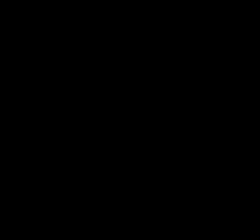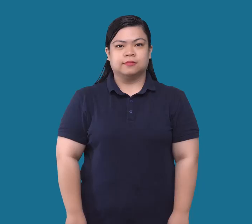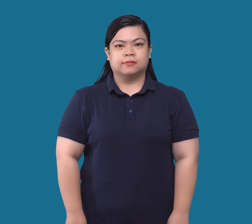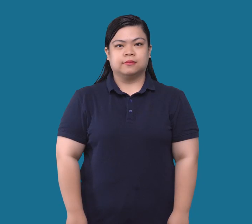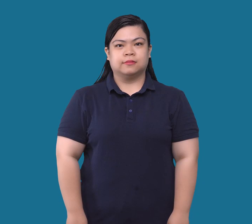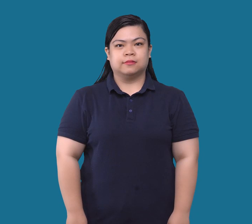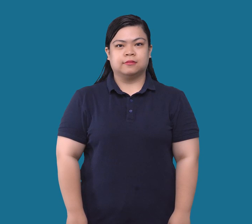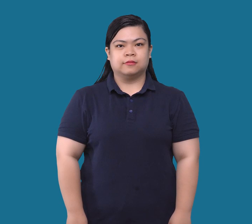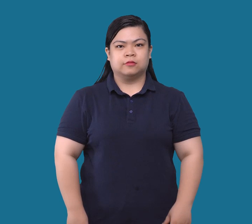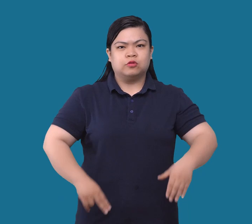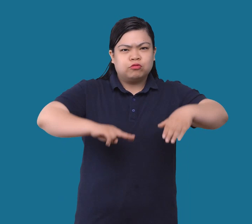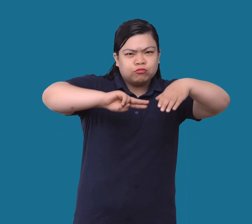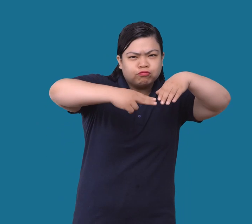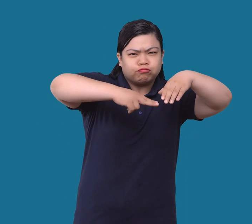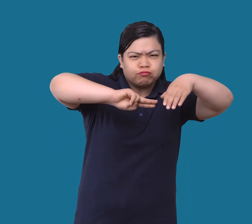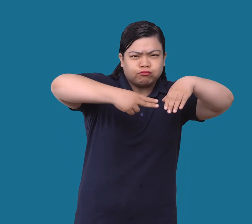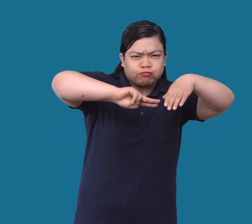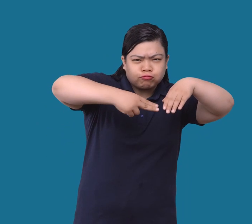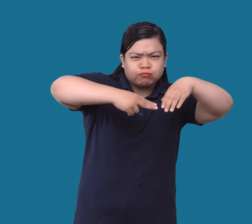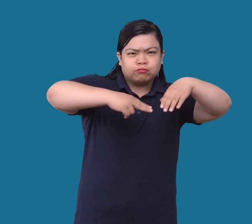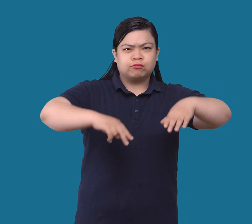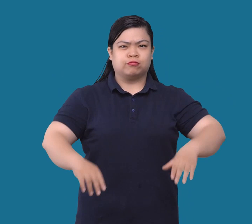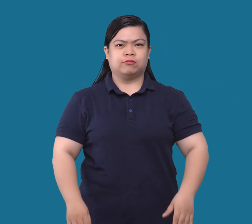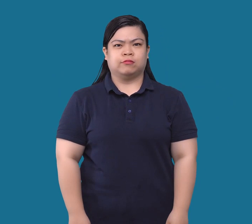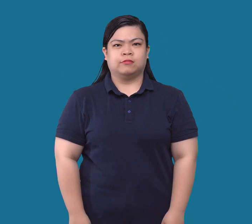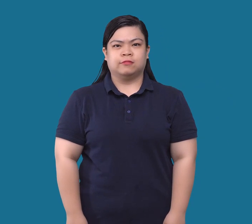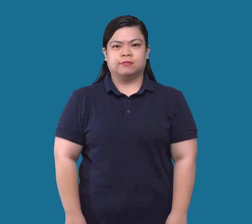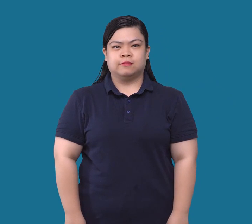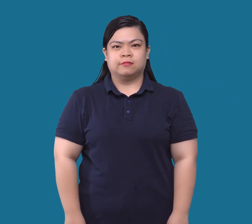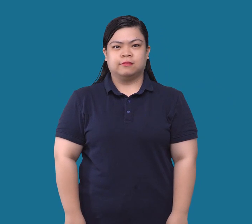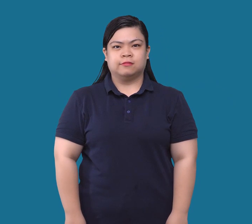thợ rèn